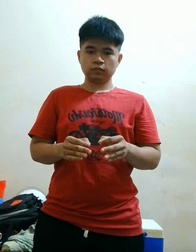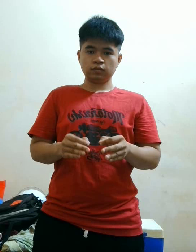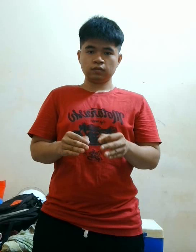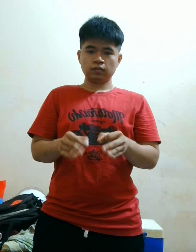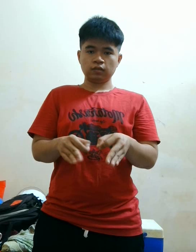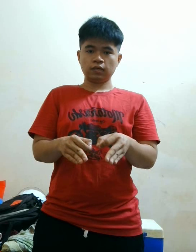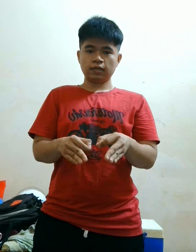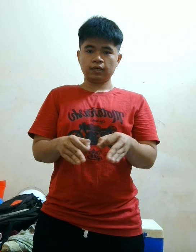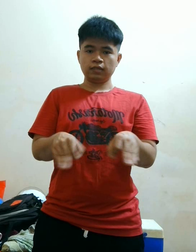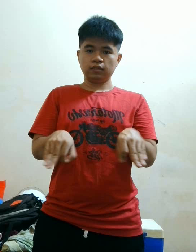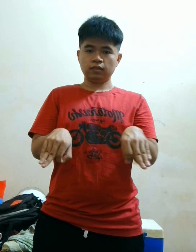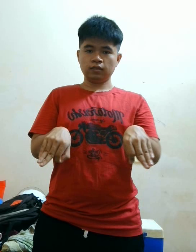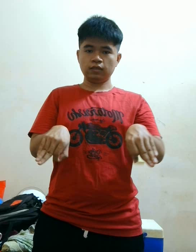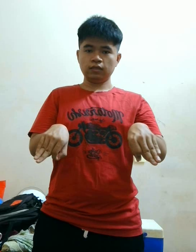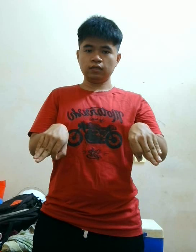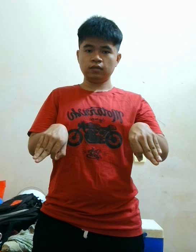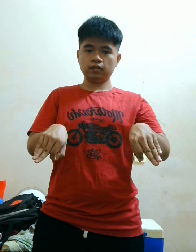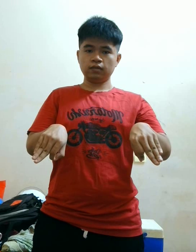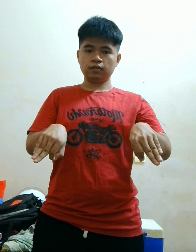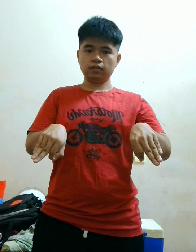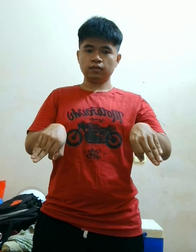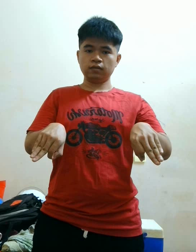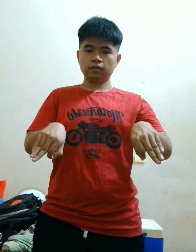cai gi